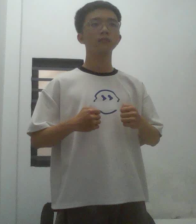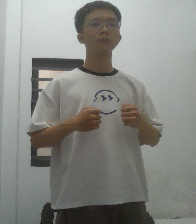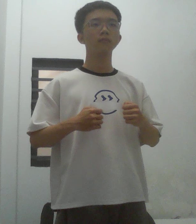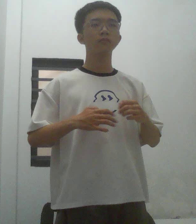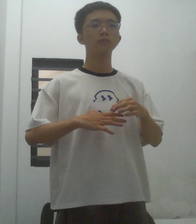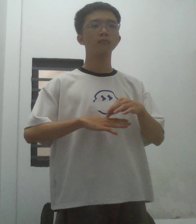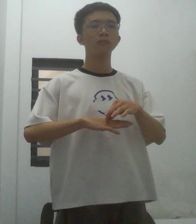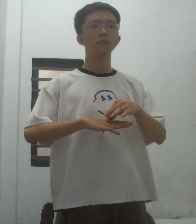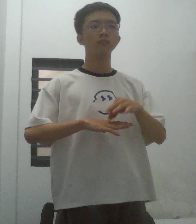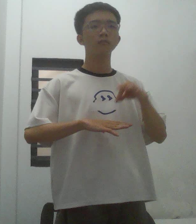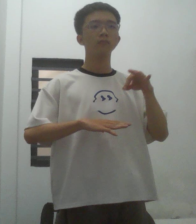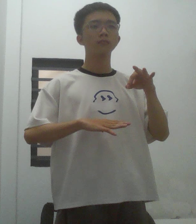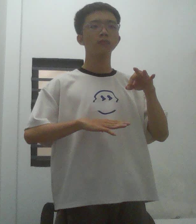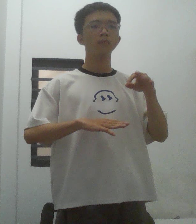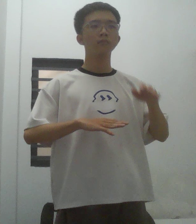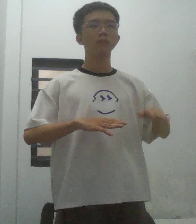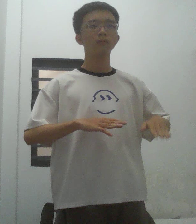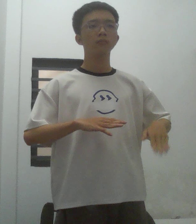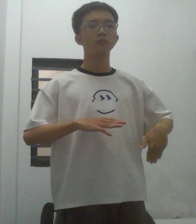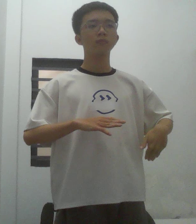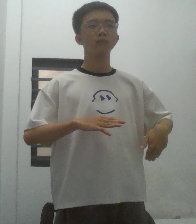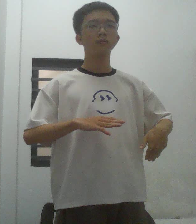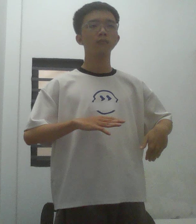tuan sau